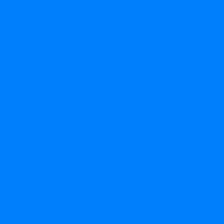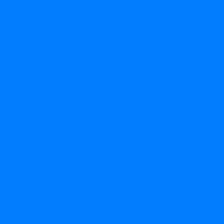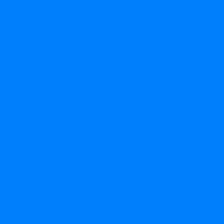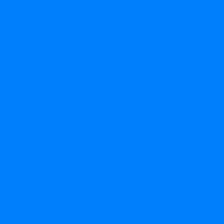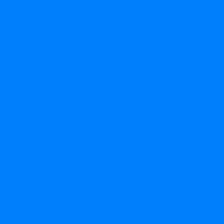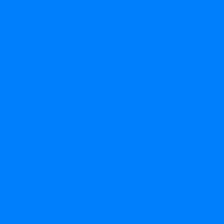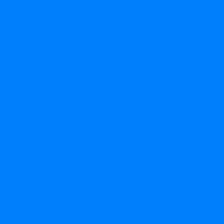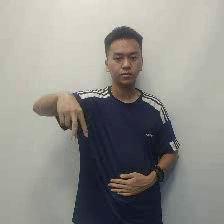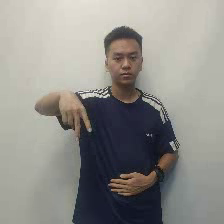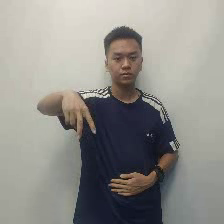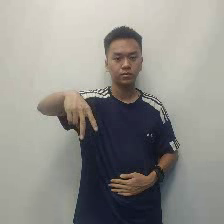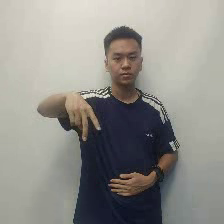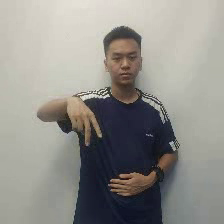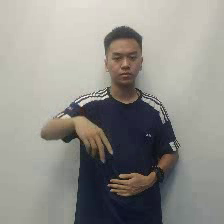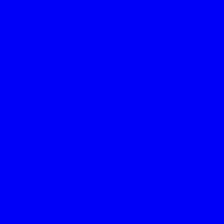Đi